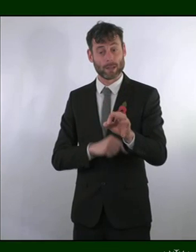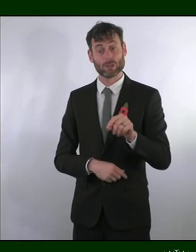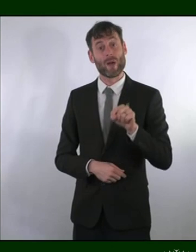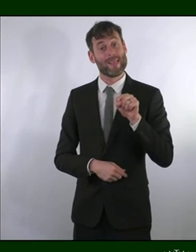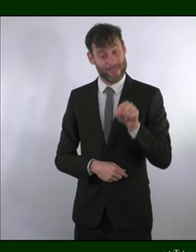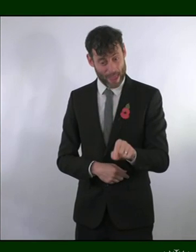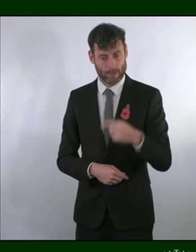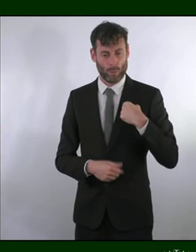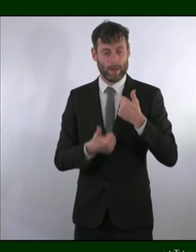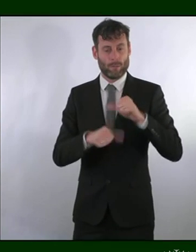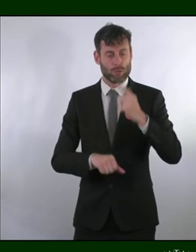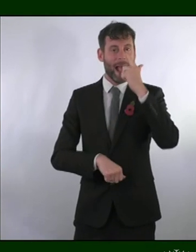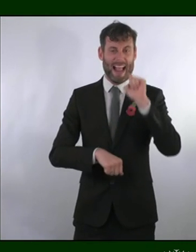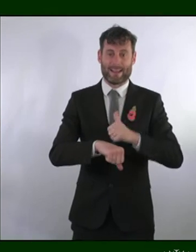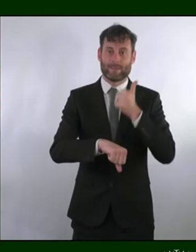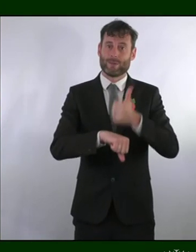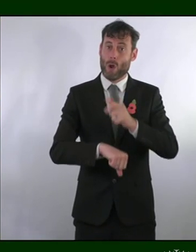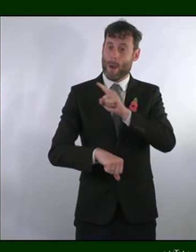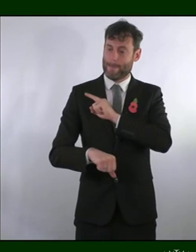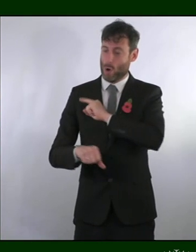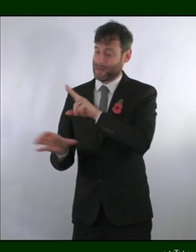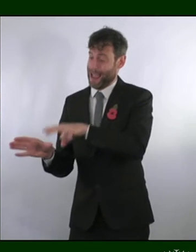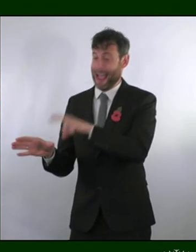and learned Member for Holborn and St Pancras would of course like to reverse.